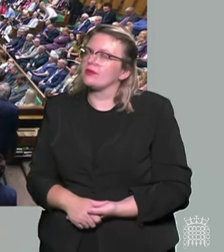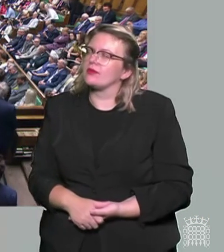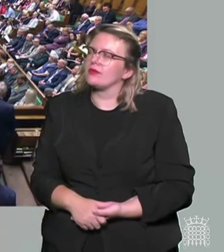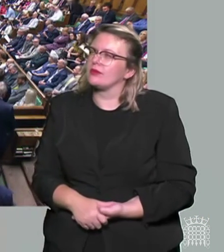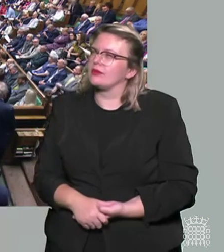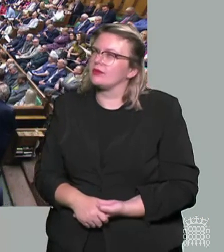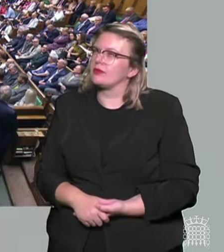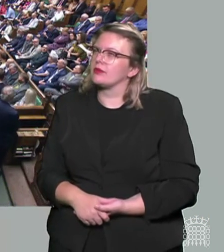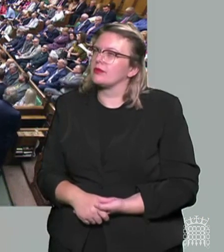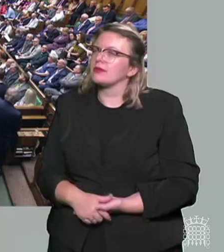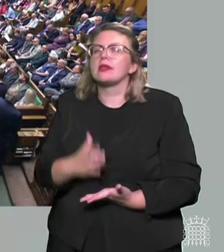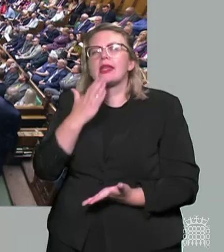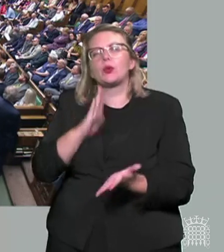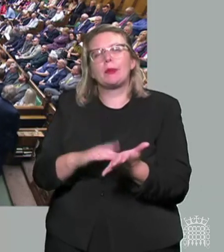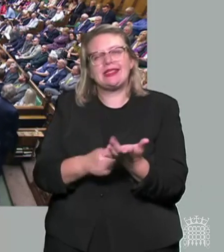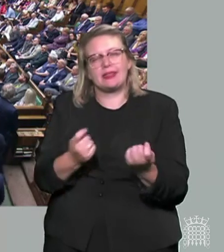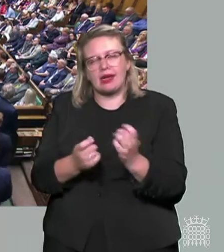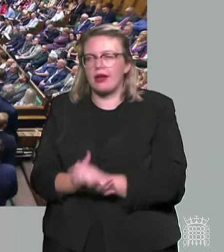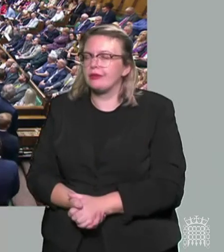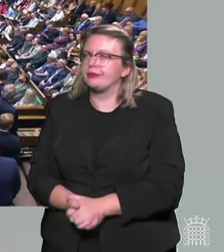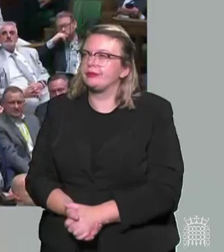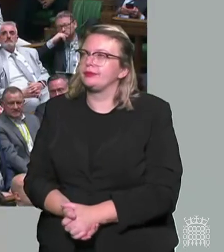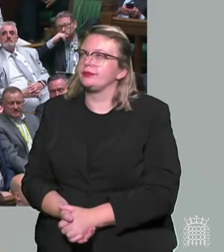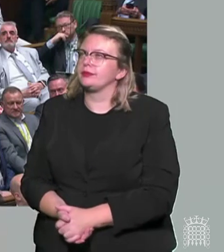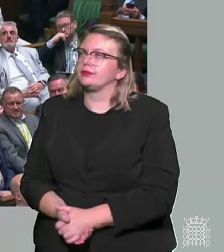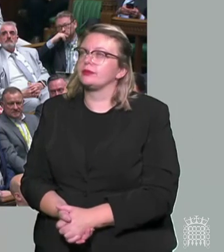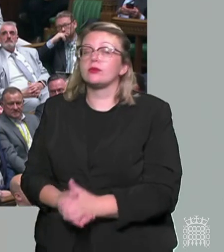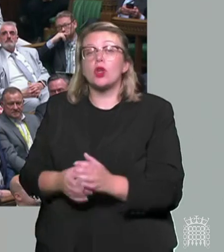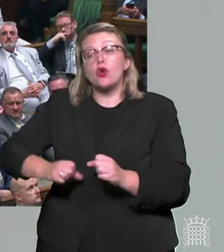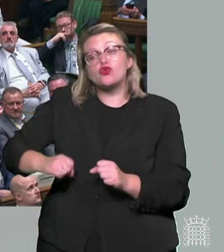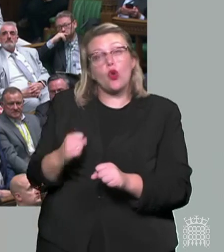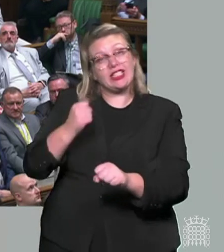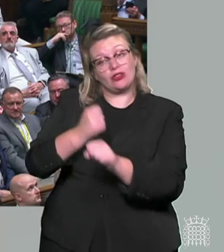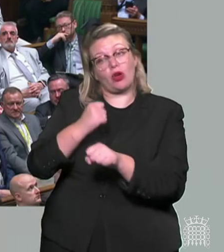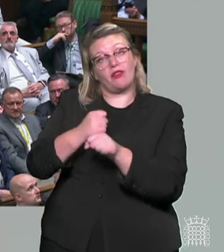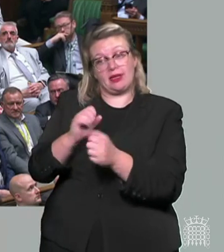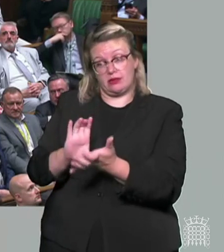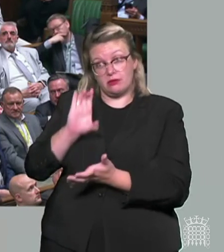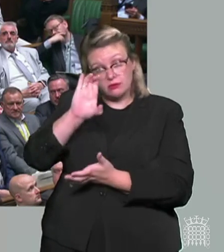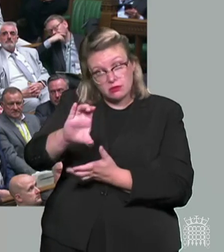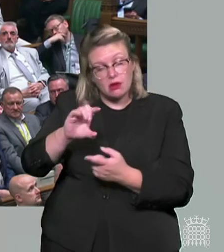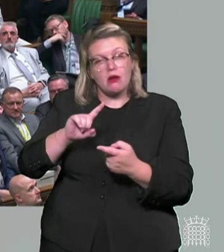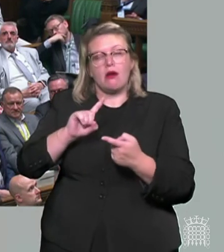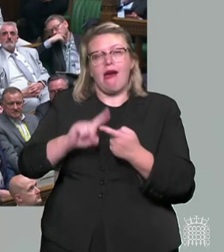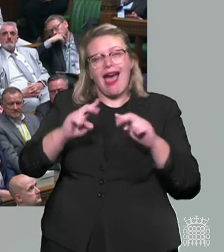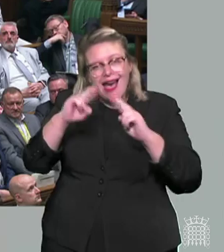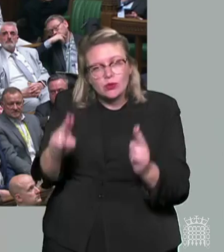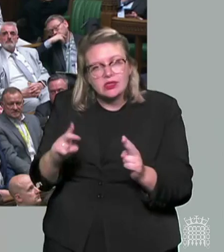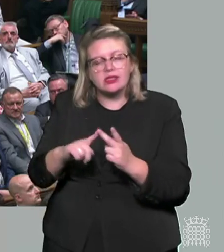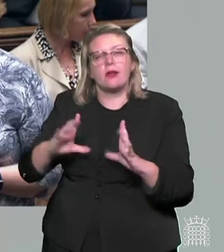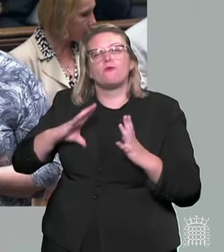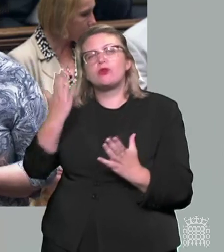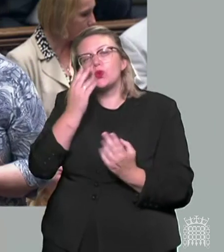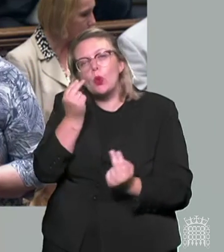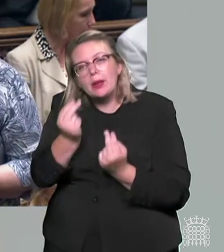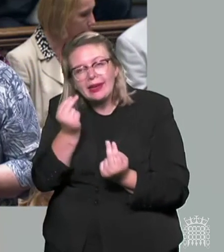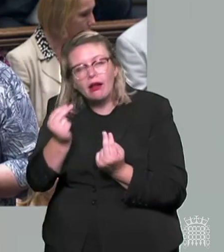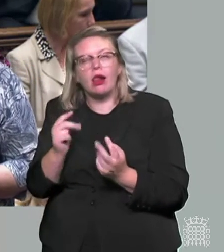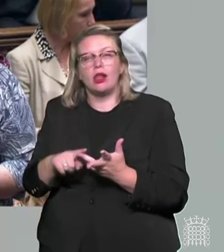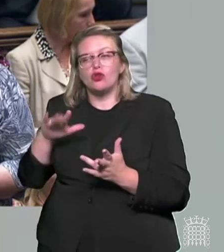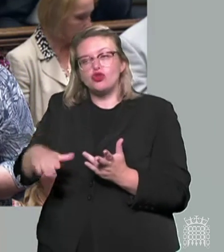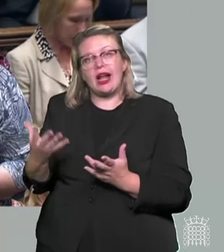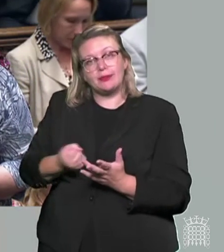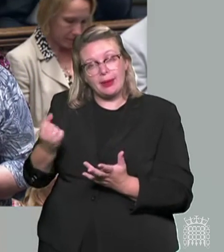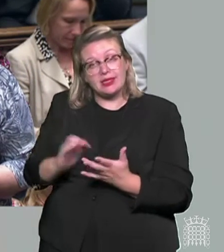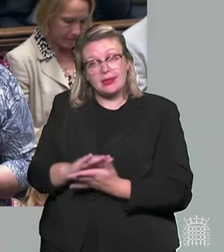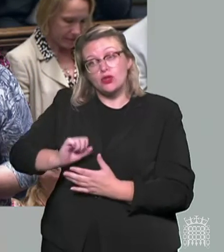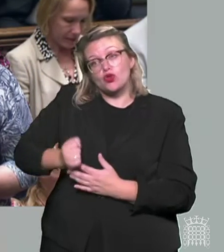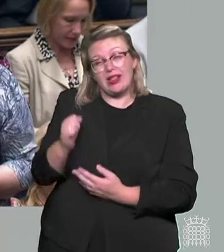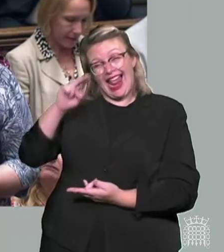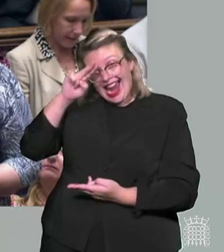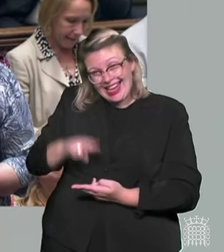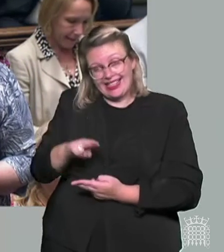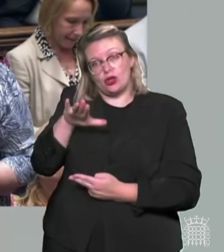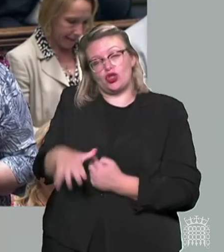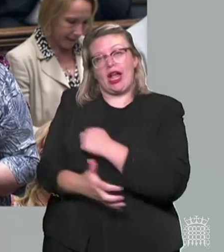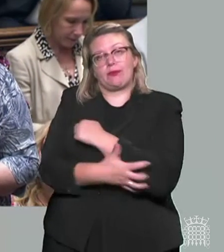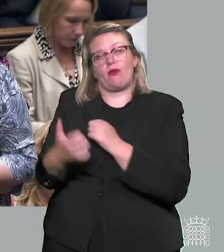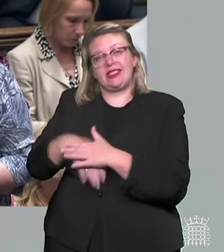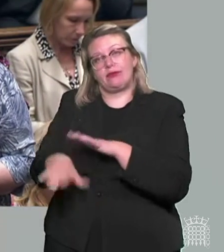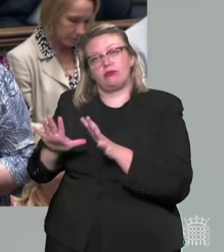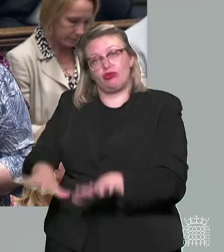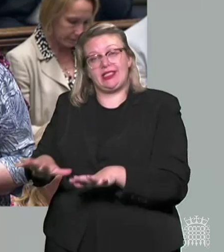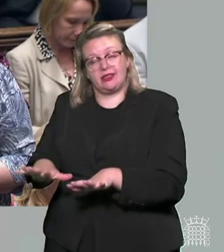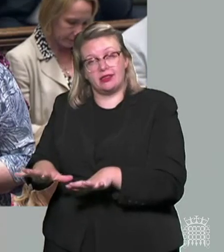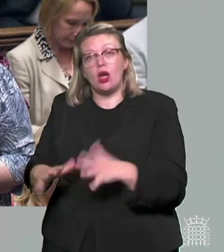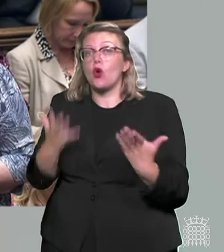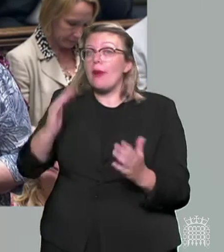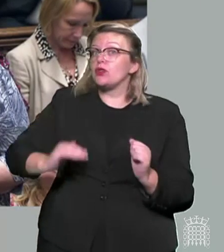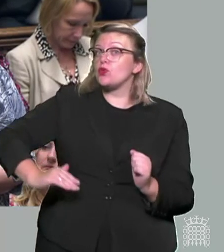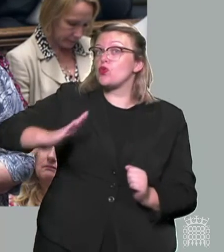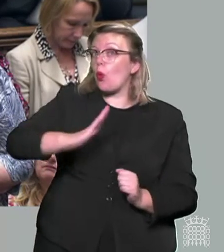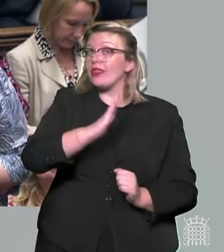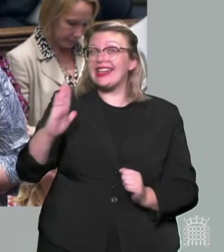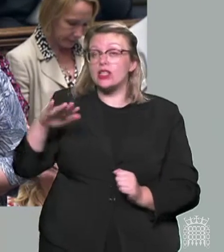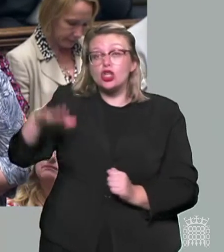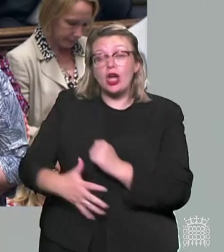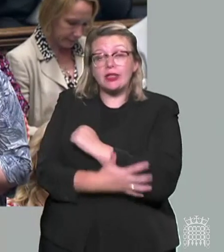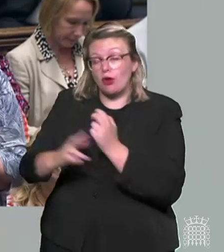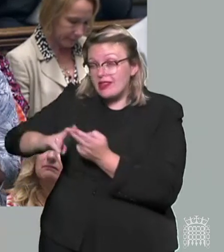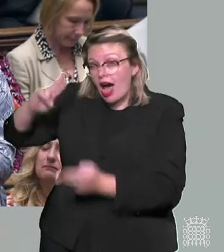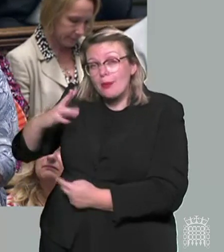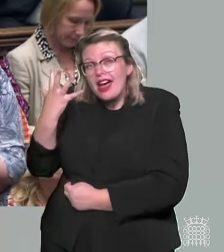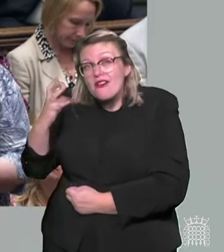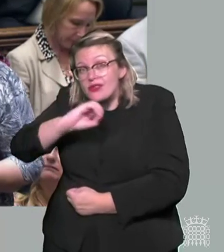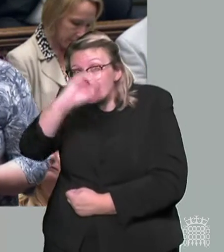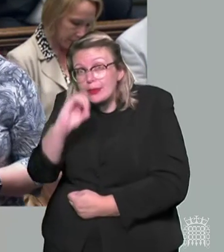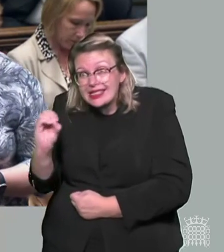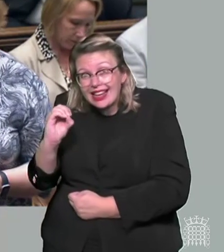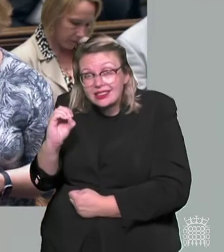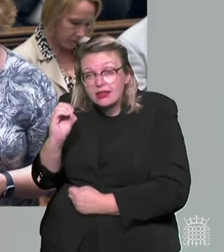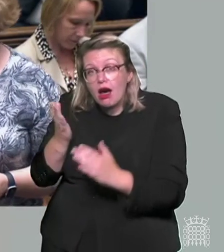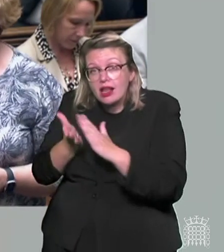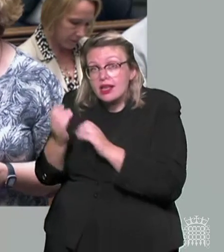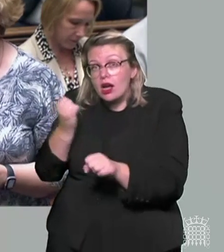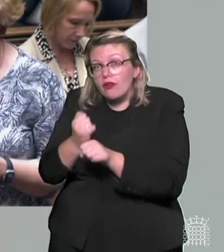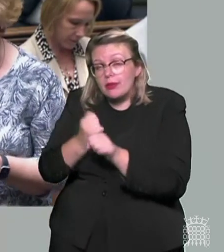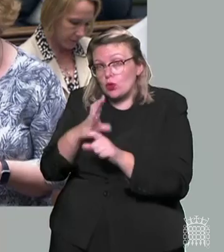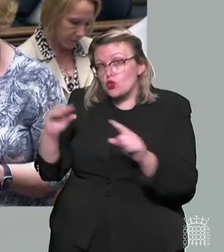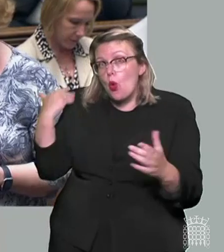Due to Scottish Government investment in affordable housing, the Scottish child payment and extended free school meals, Scotland has the lowest level of child poverty in the UK, in contrast to the north-east, where it has risen by 50% on the watch of this Government.